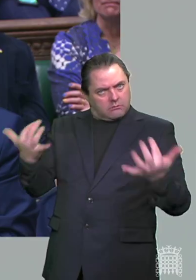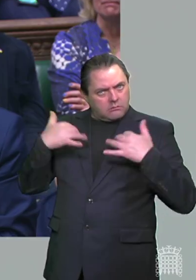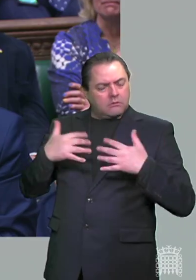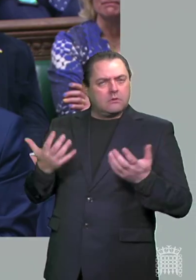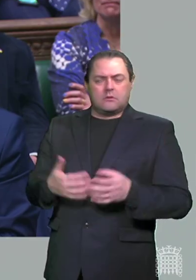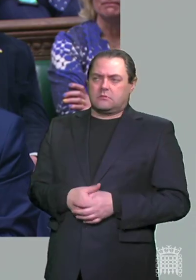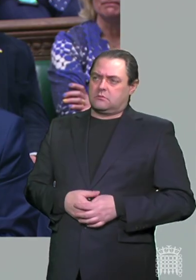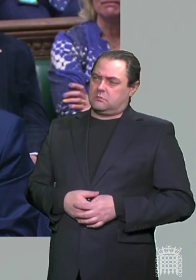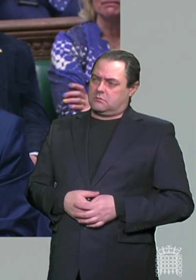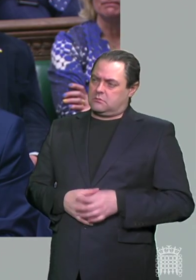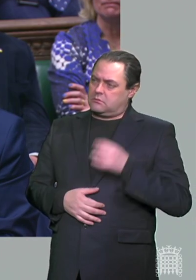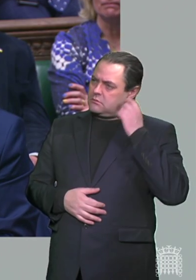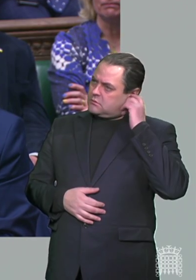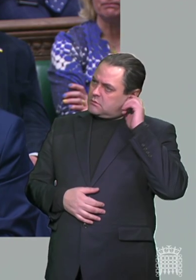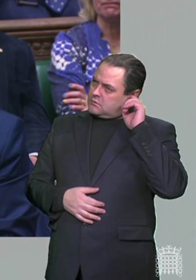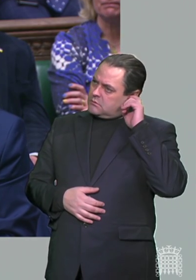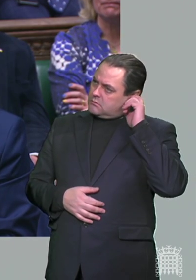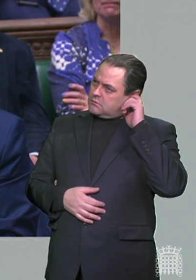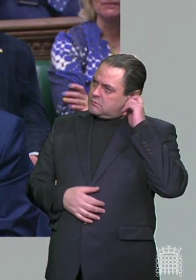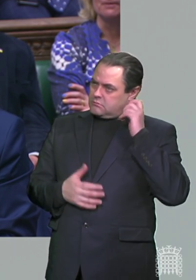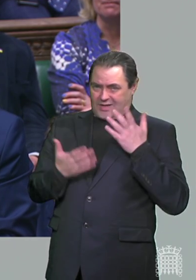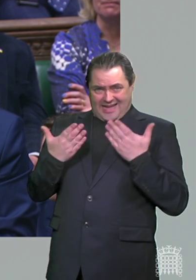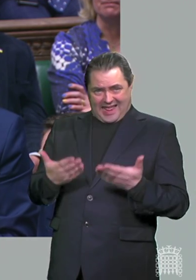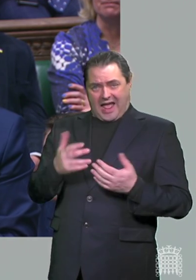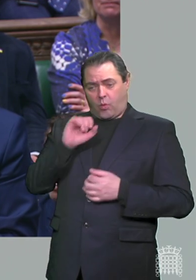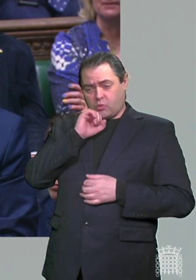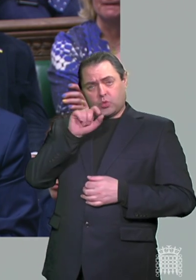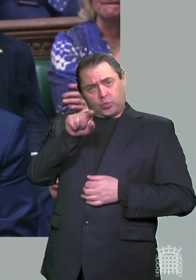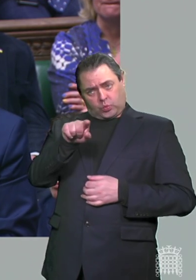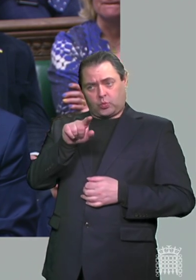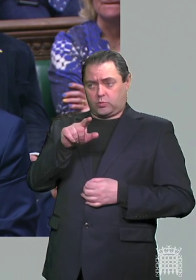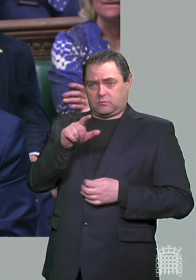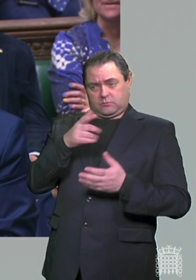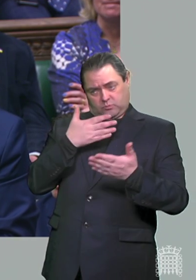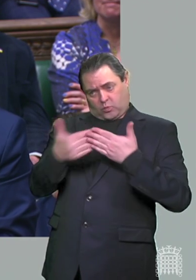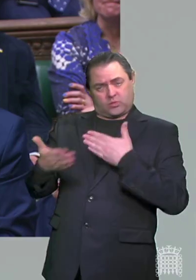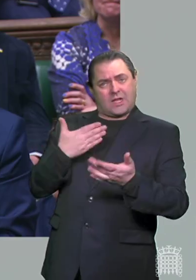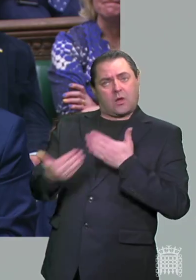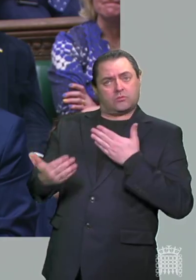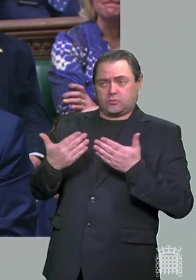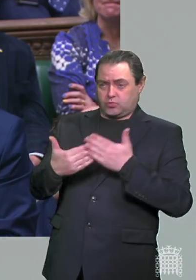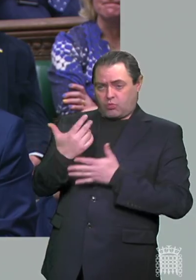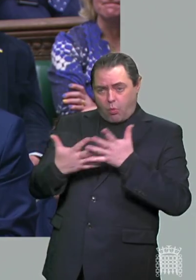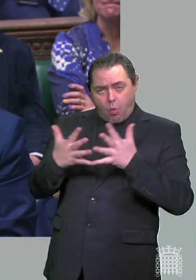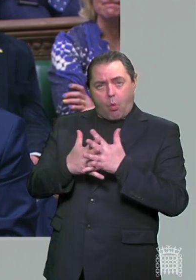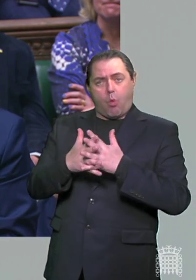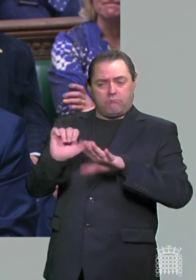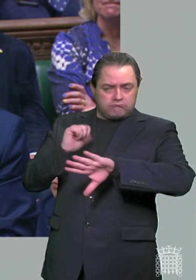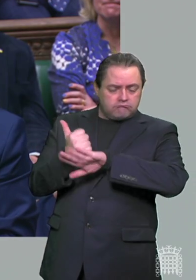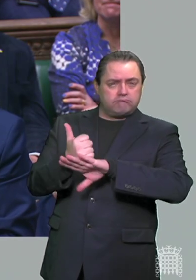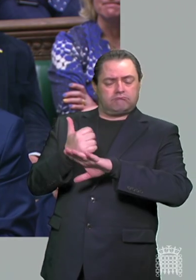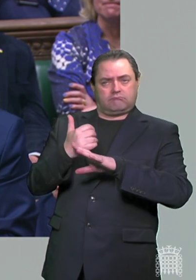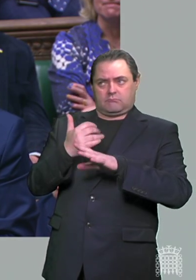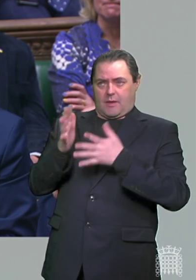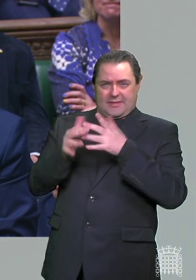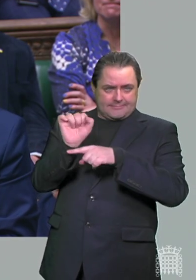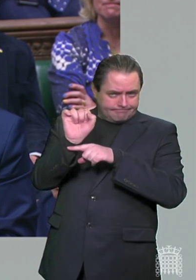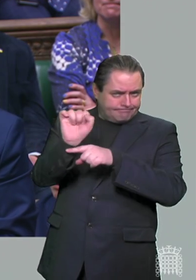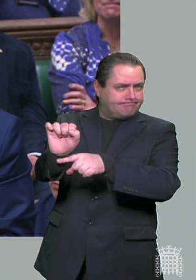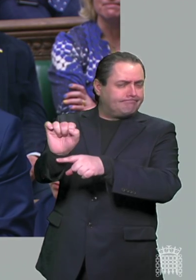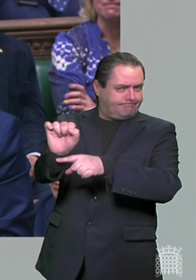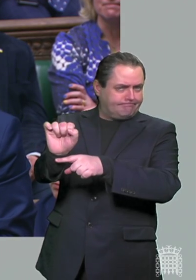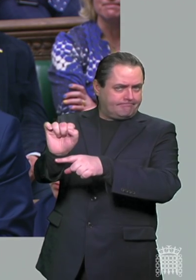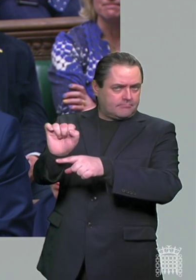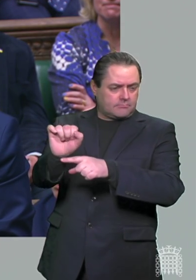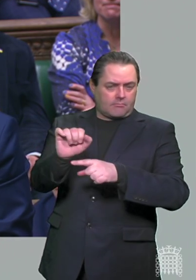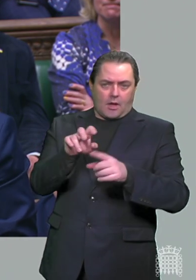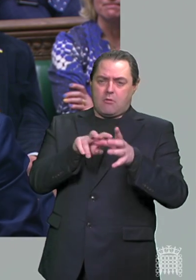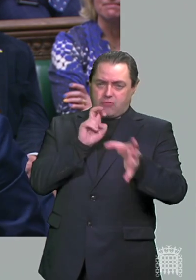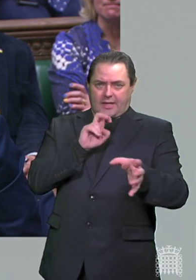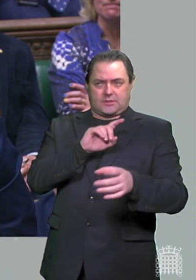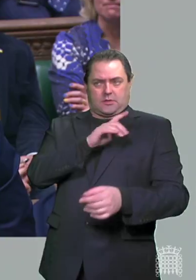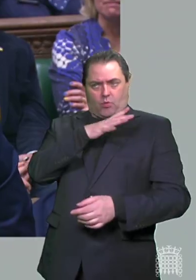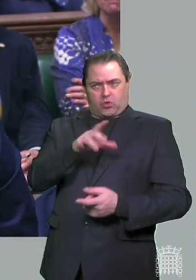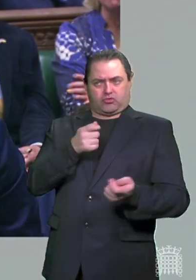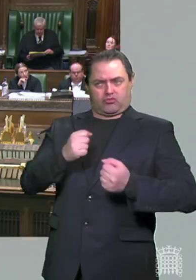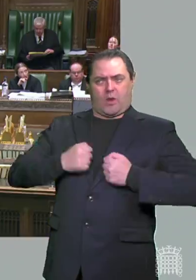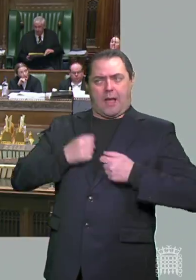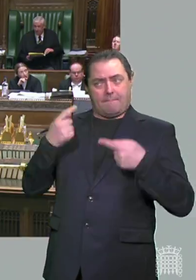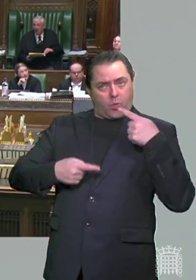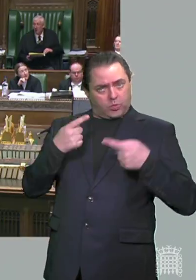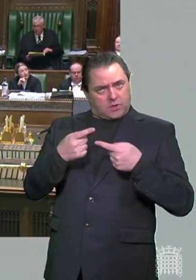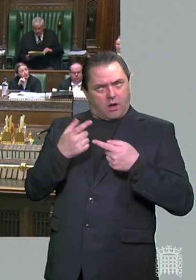Will my right honourable Friend, without further delay, bring forward the necessary legislation to turn back the tide and fulfil the promise that was made to the British people?